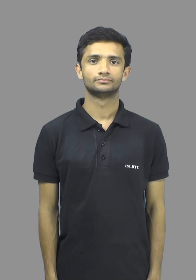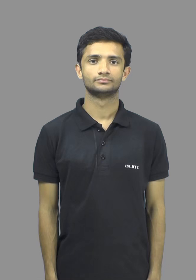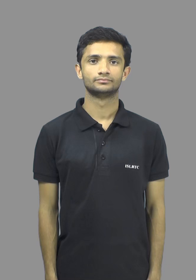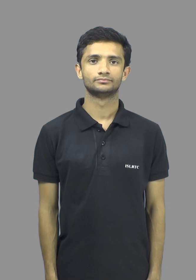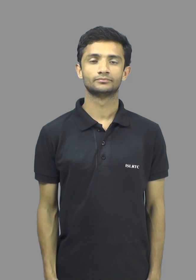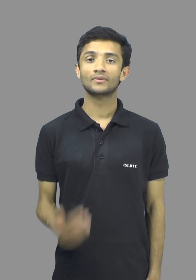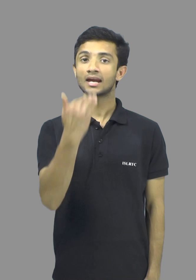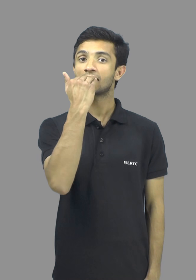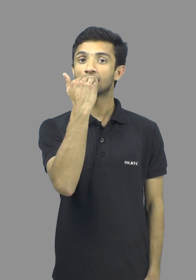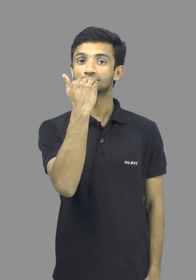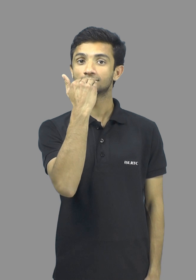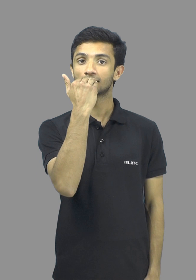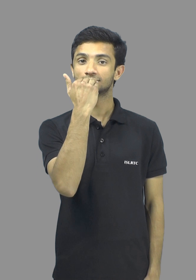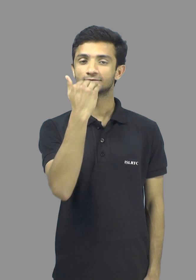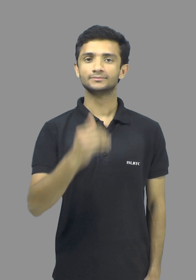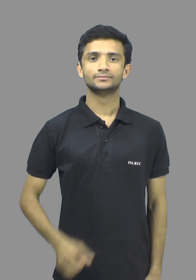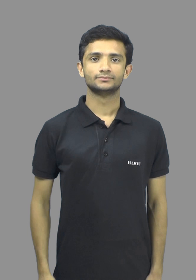Biscuit